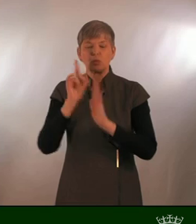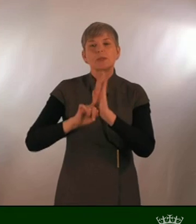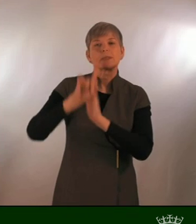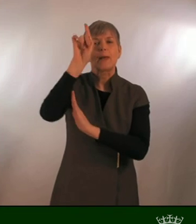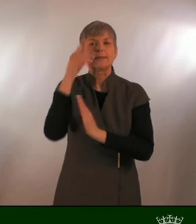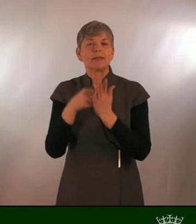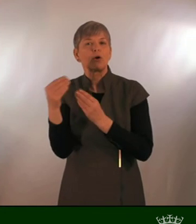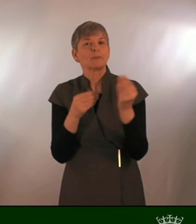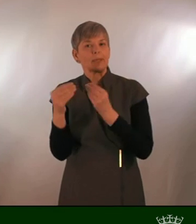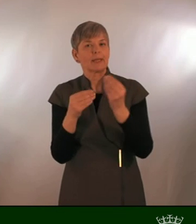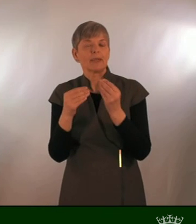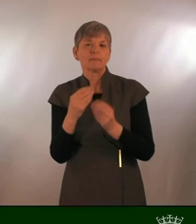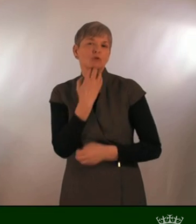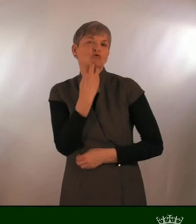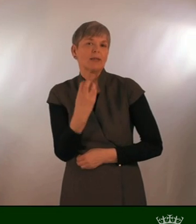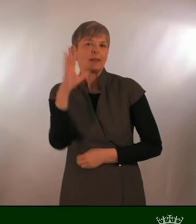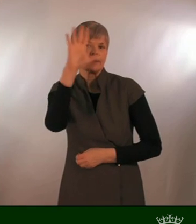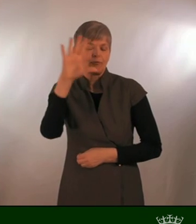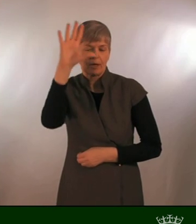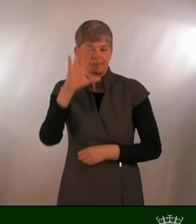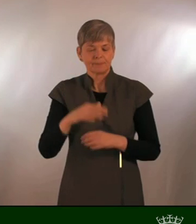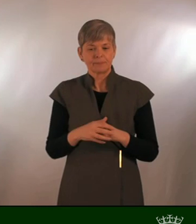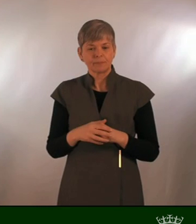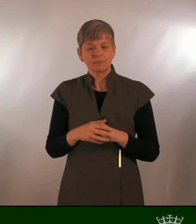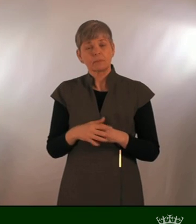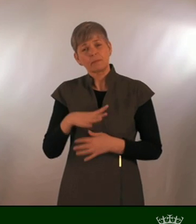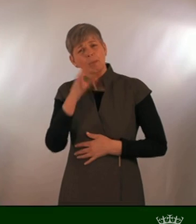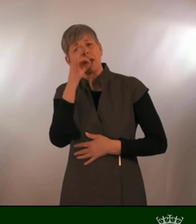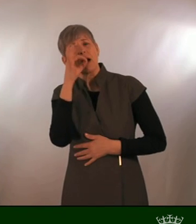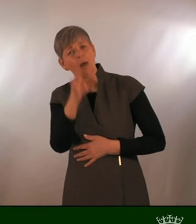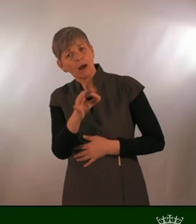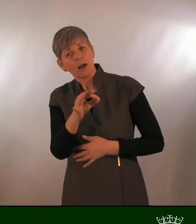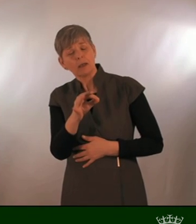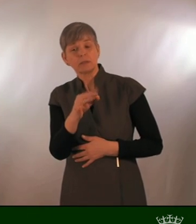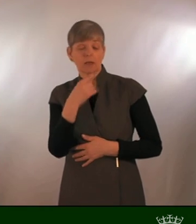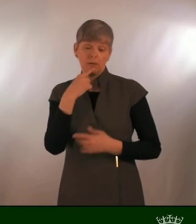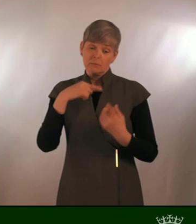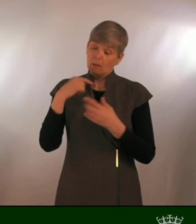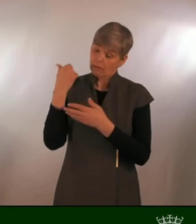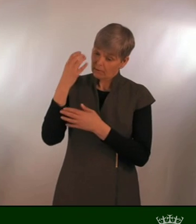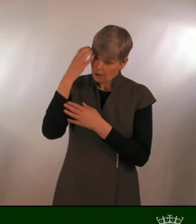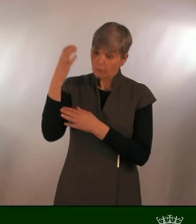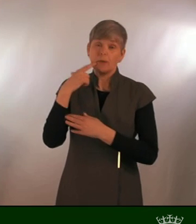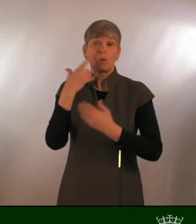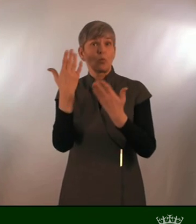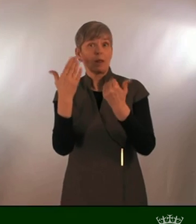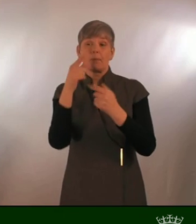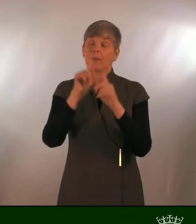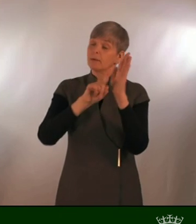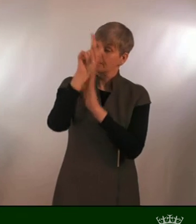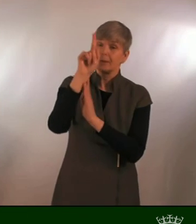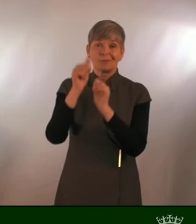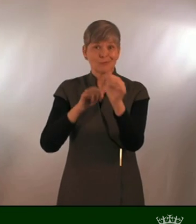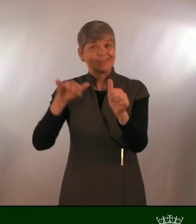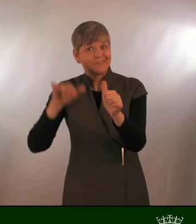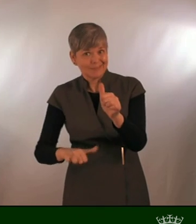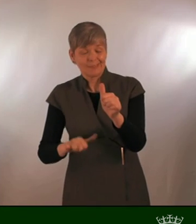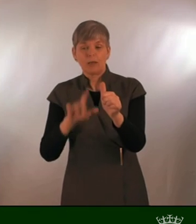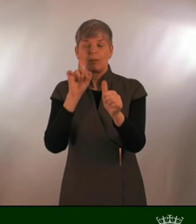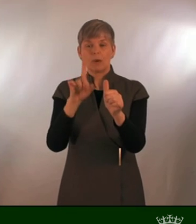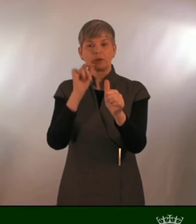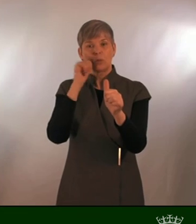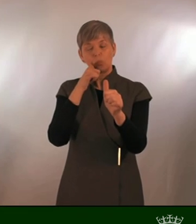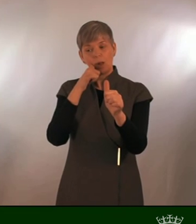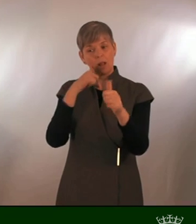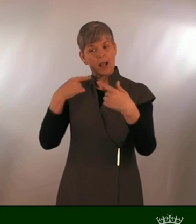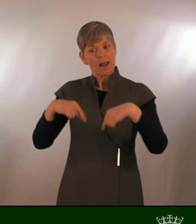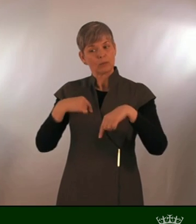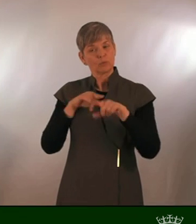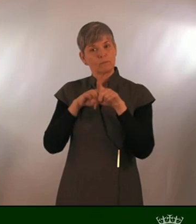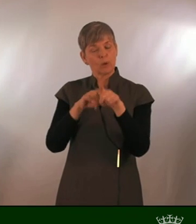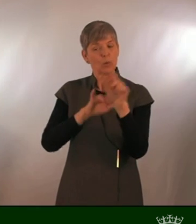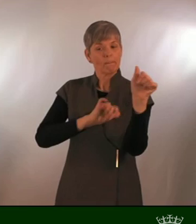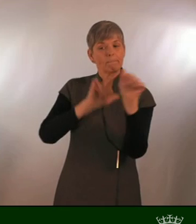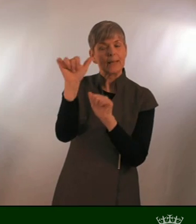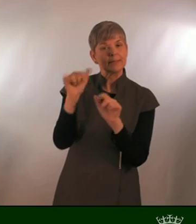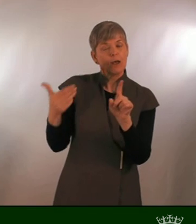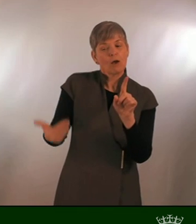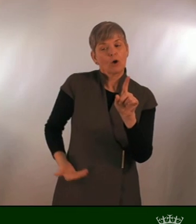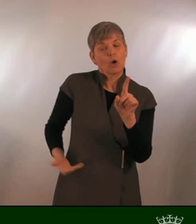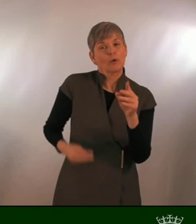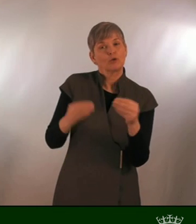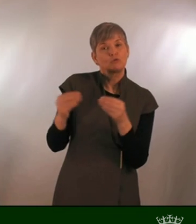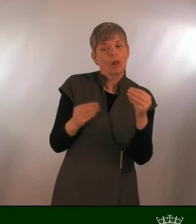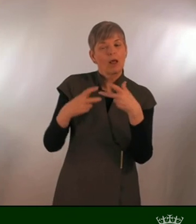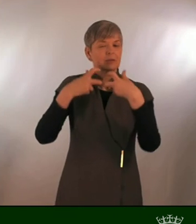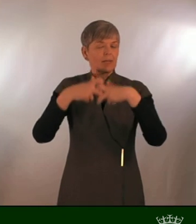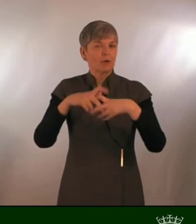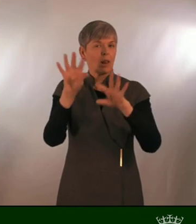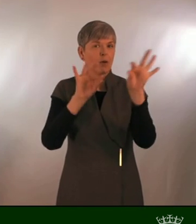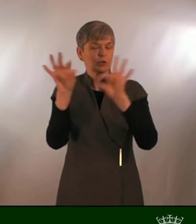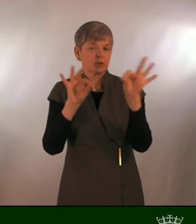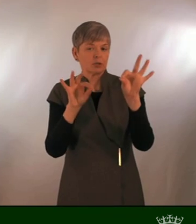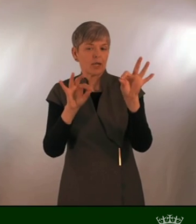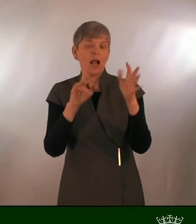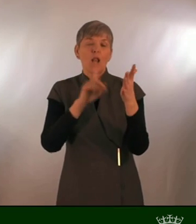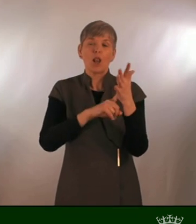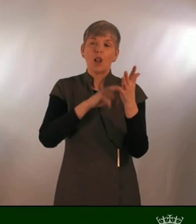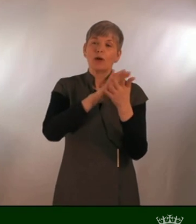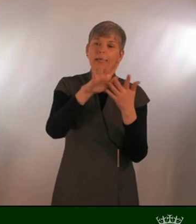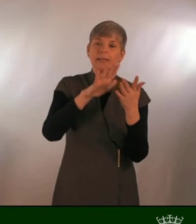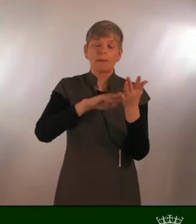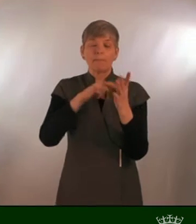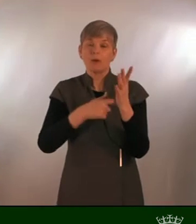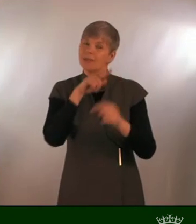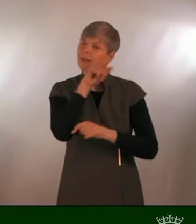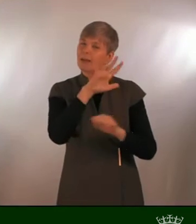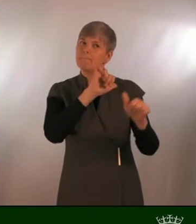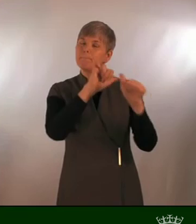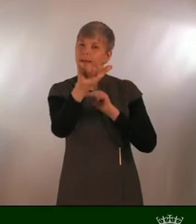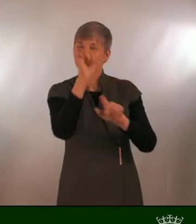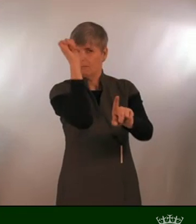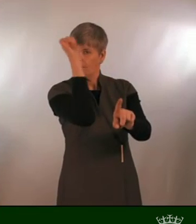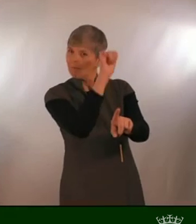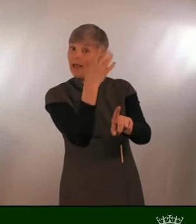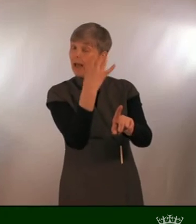Will the Prime Minister give me some assurance that the very welcome Government support for the space industry will be allowed to follow the best commercial and technical options, and confirm that those in companies such as Lockheed Martin are the people best placed to make such judgments?